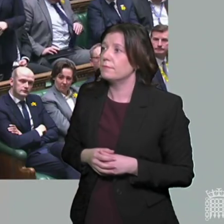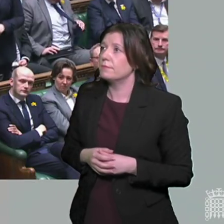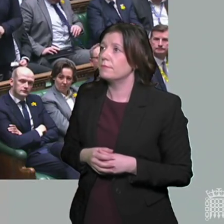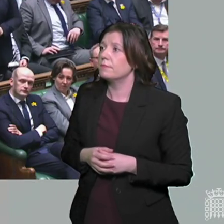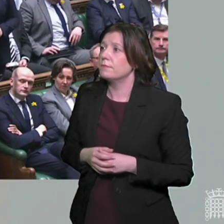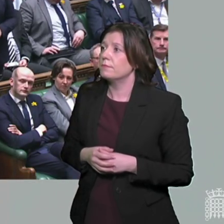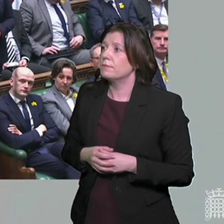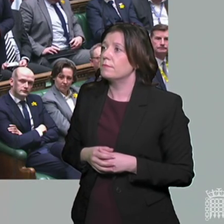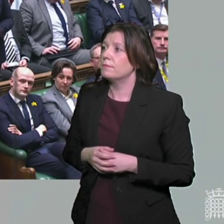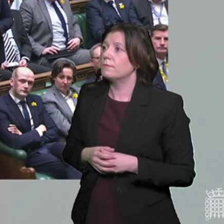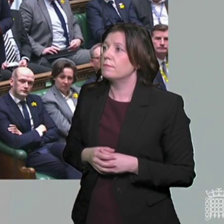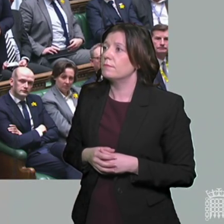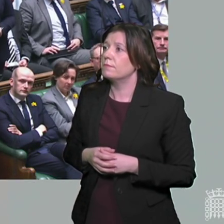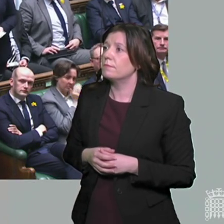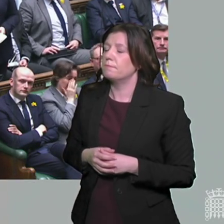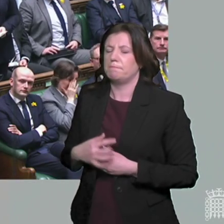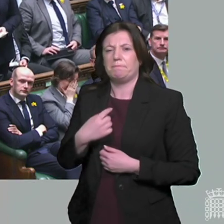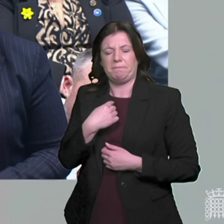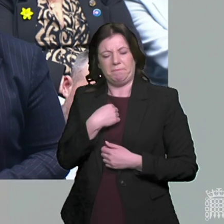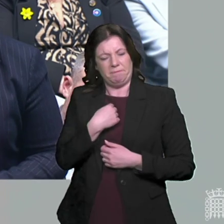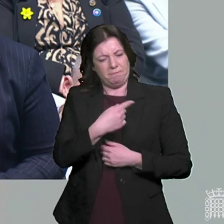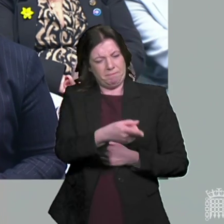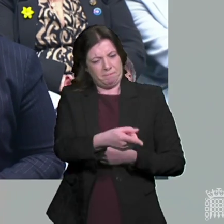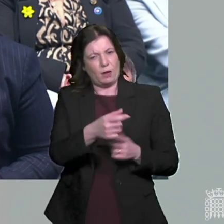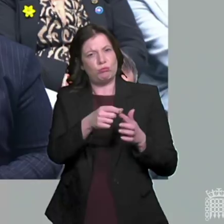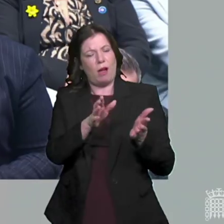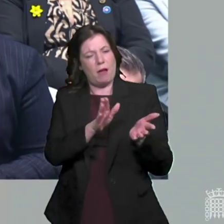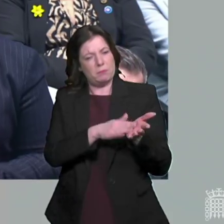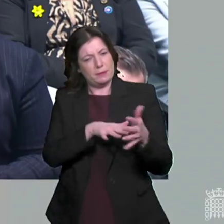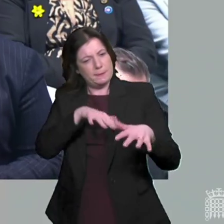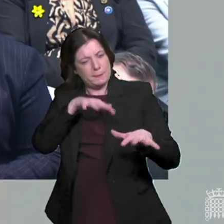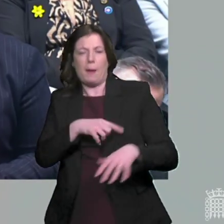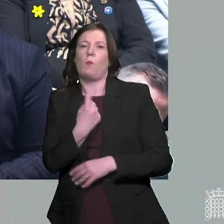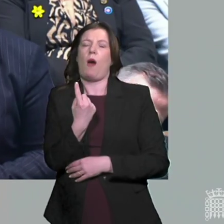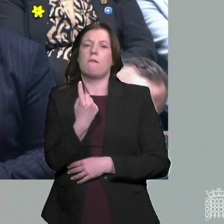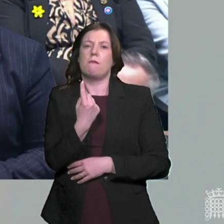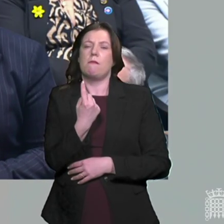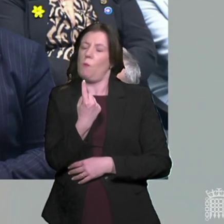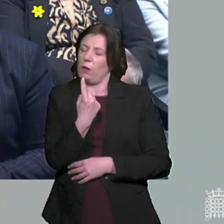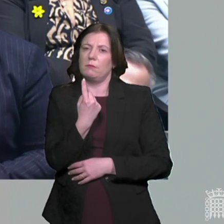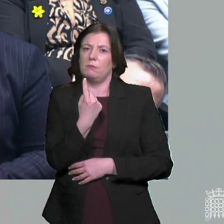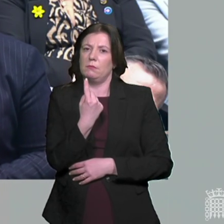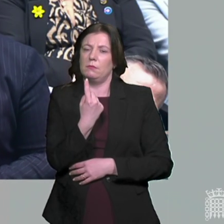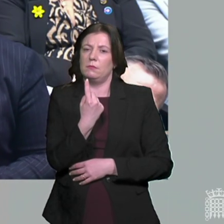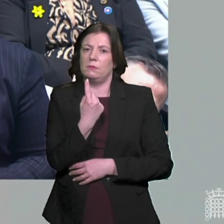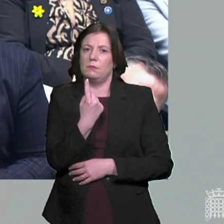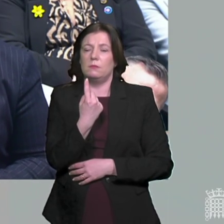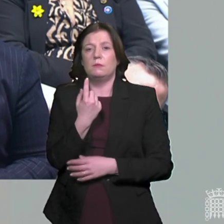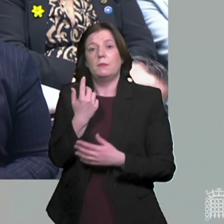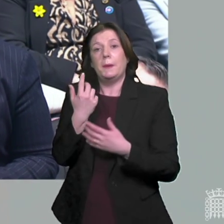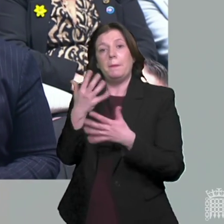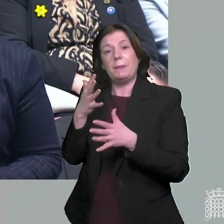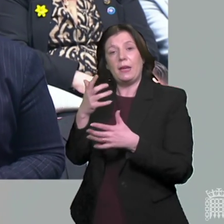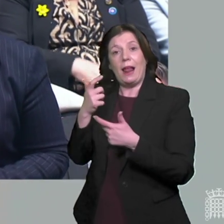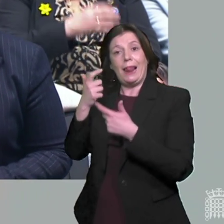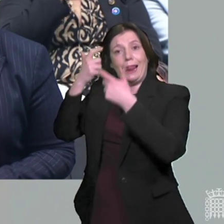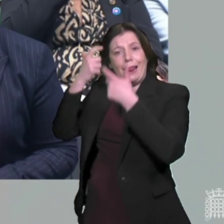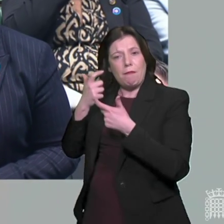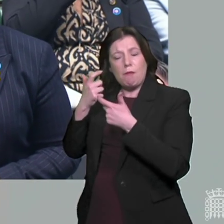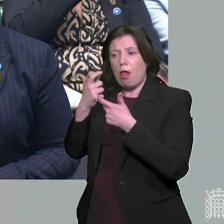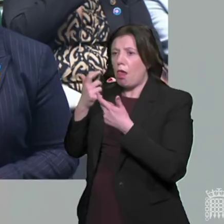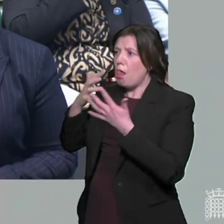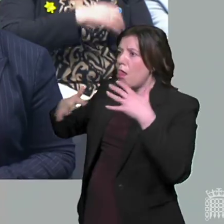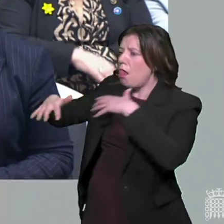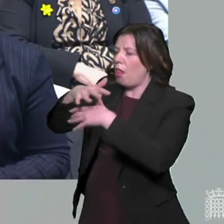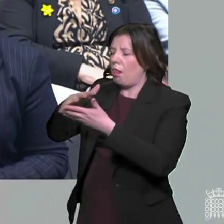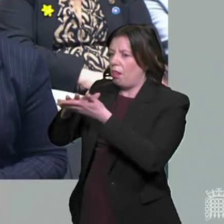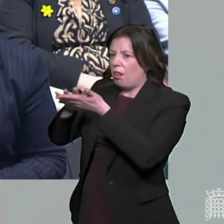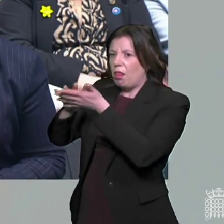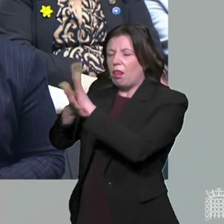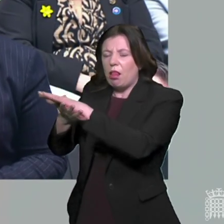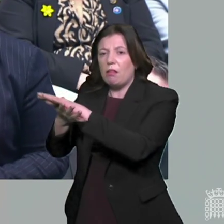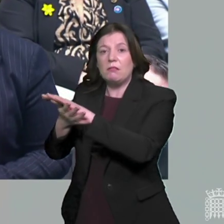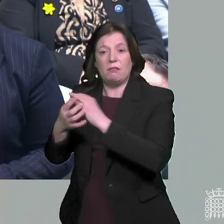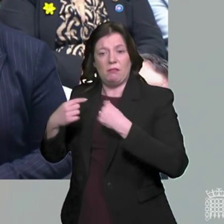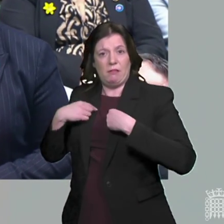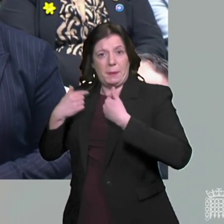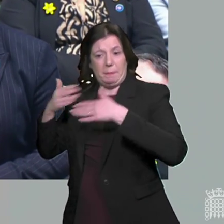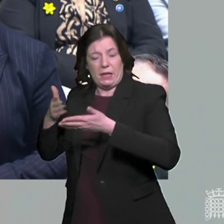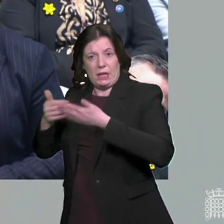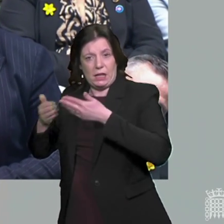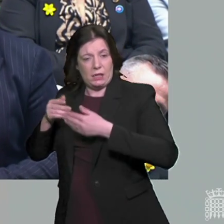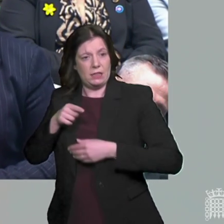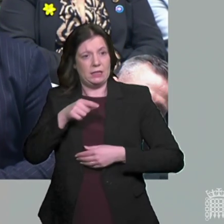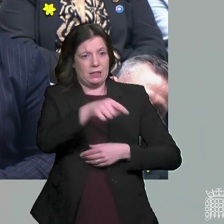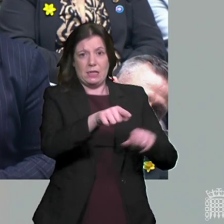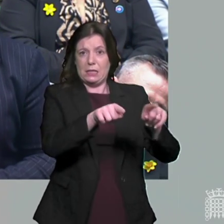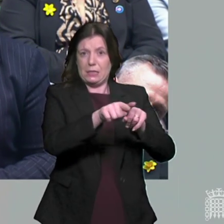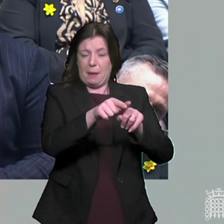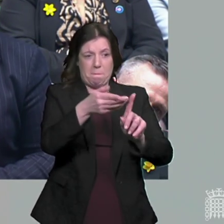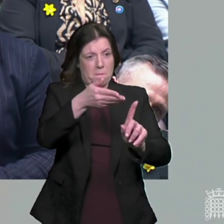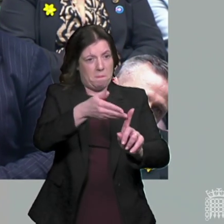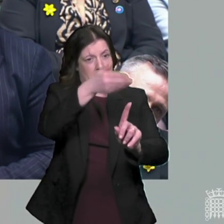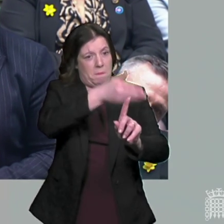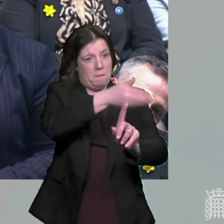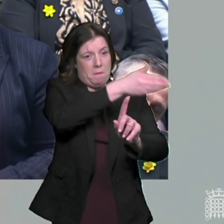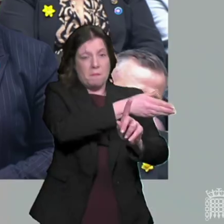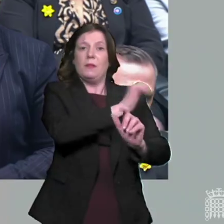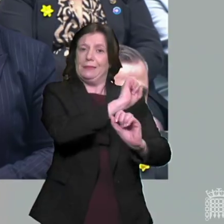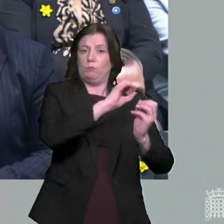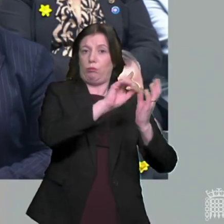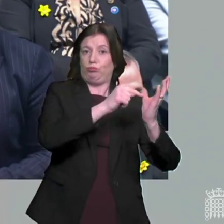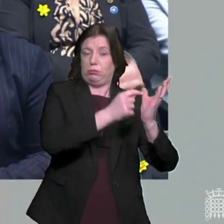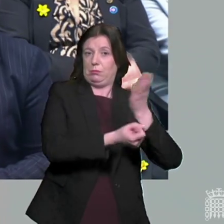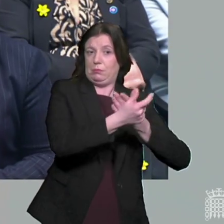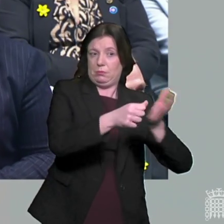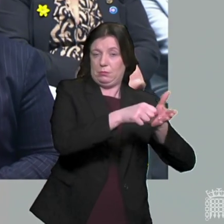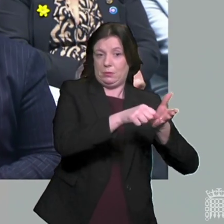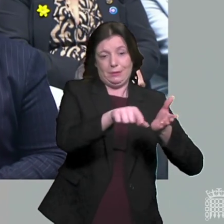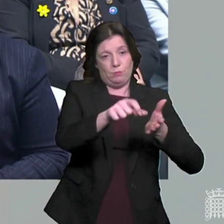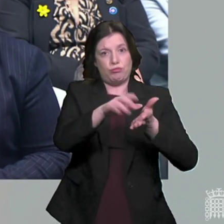The Prime Minister and I have one thing in common: we have both had to step in and sort out legal and constitutional messes created by his predecessor but one, the right honourable Member for Uxbridge and South Ruislip.